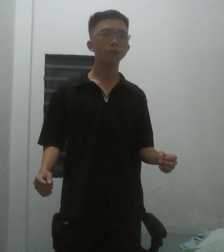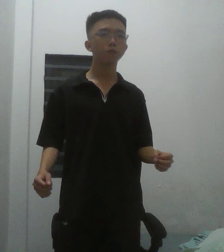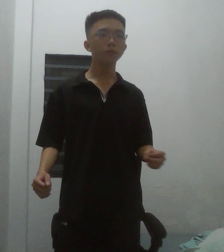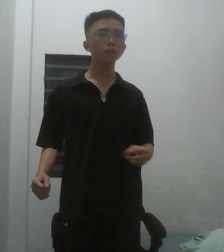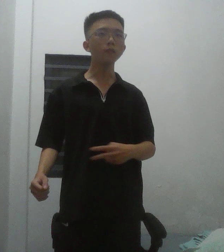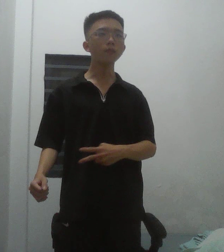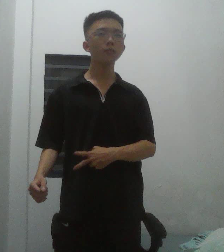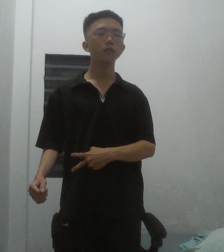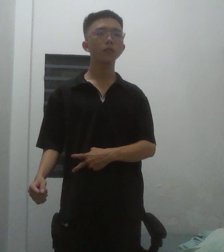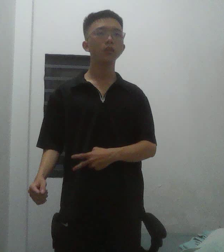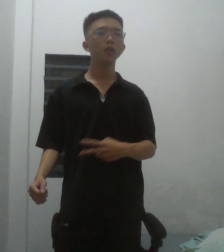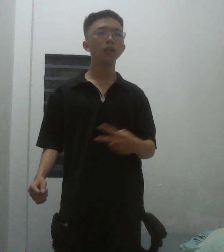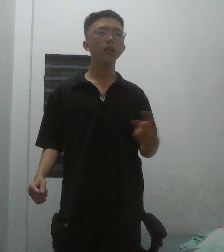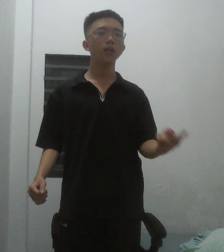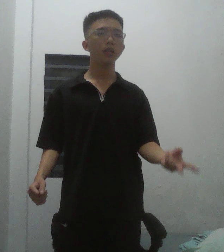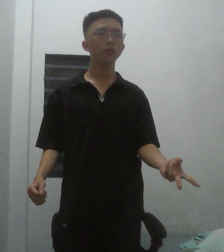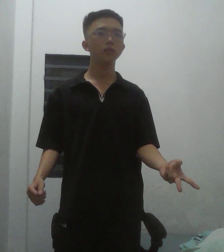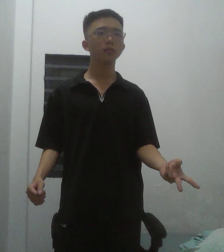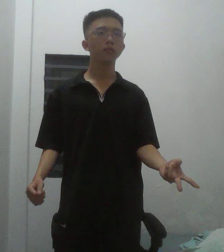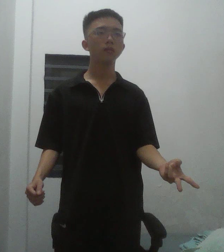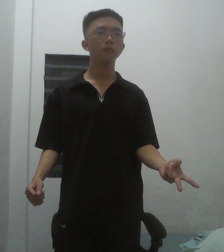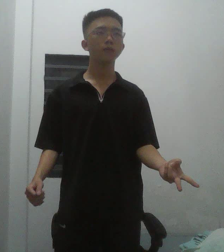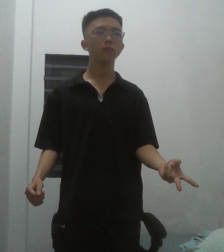it